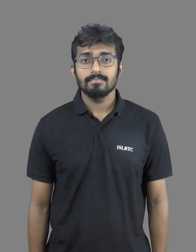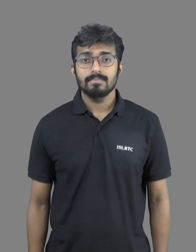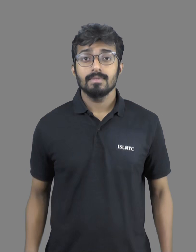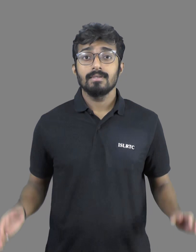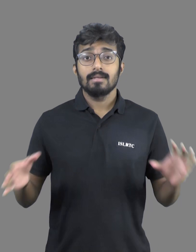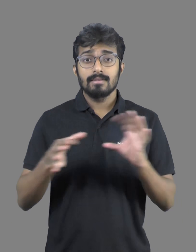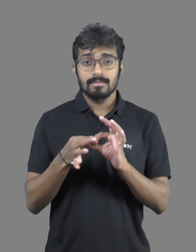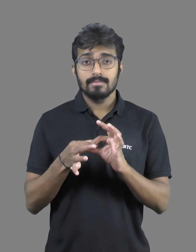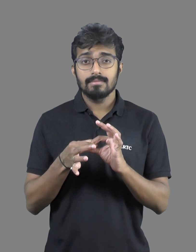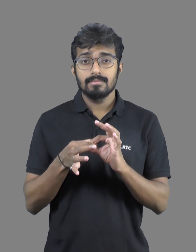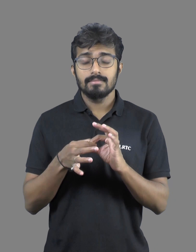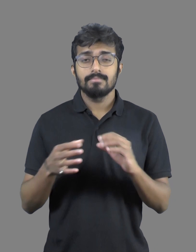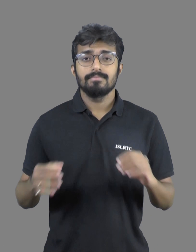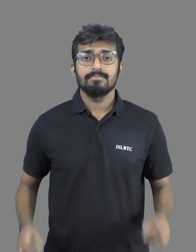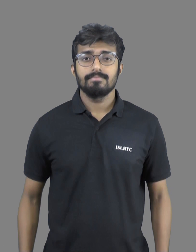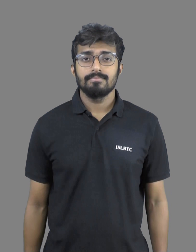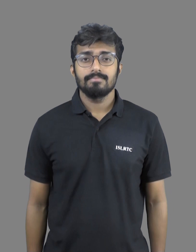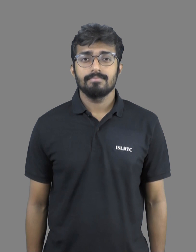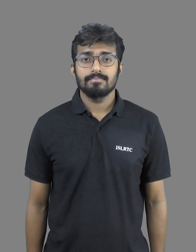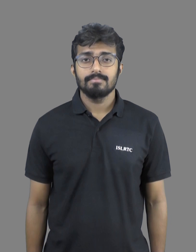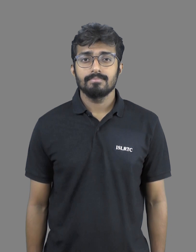Connect Link Relate